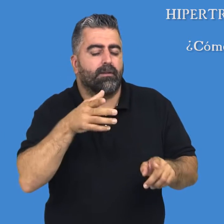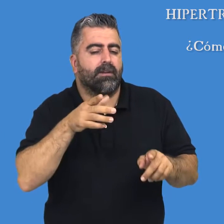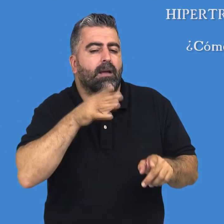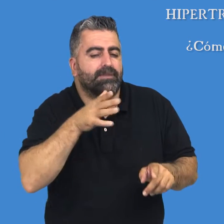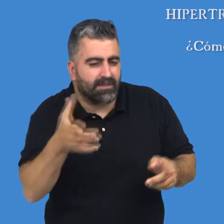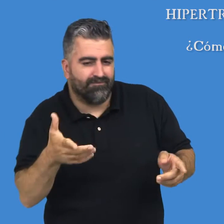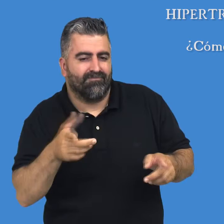motivo